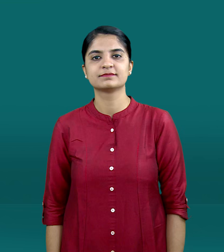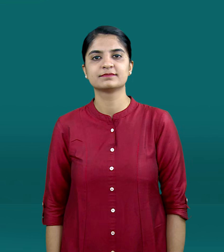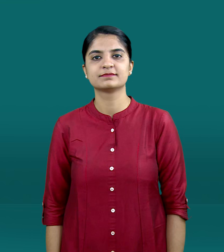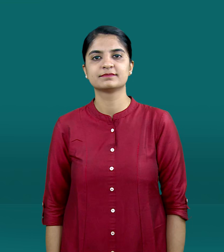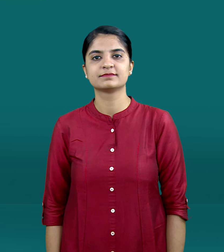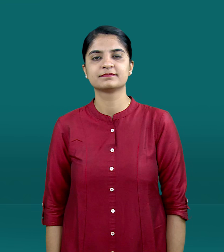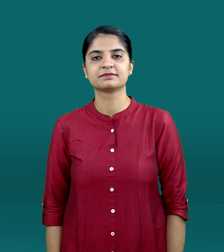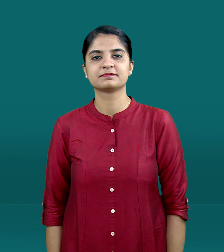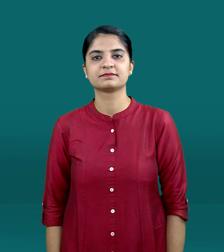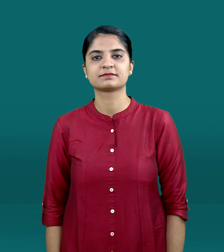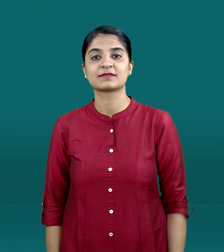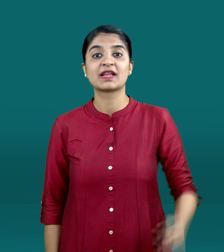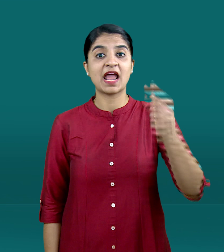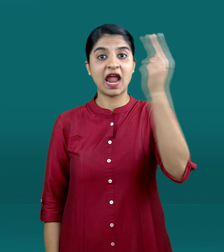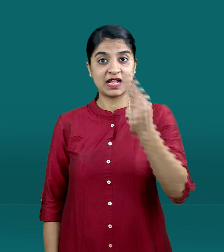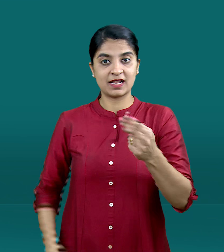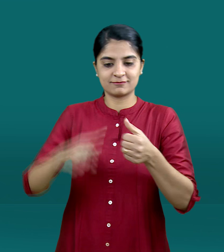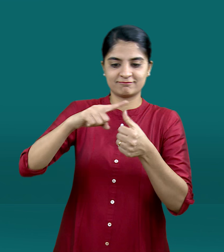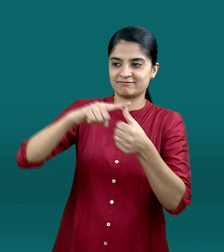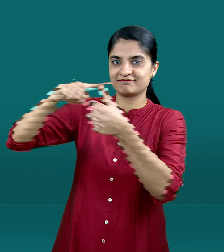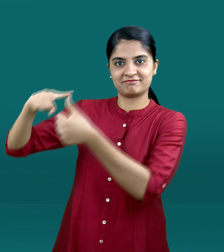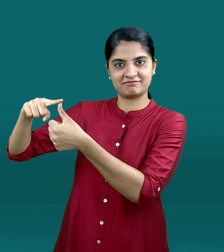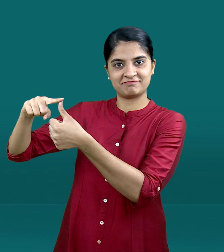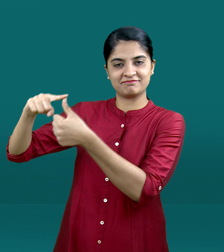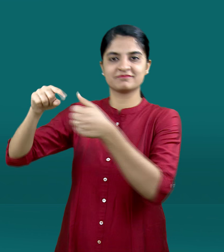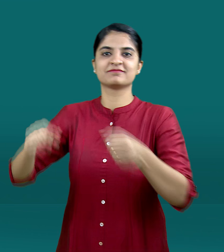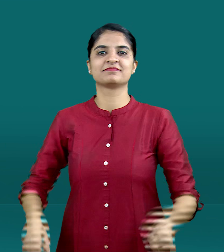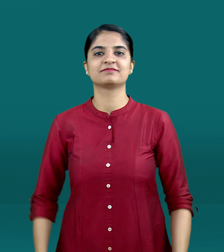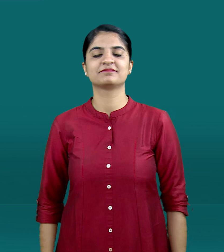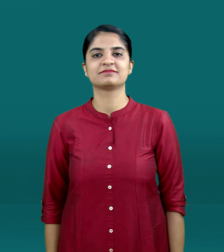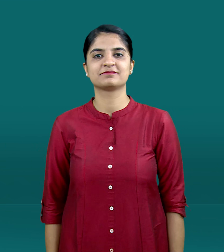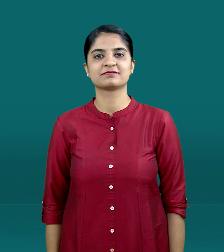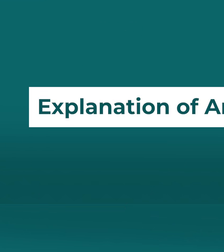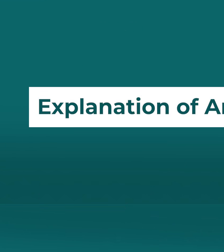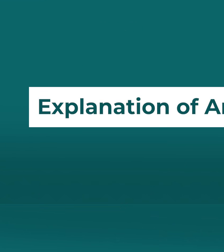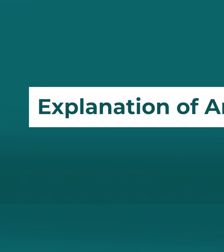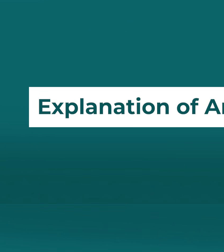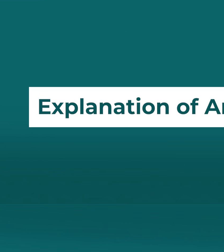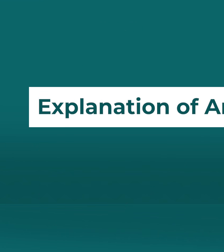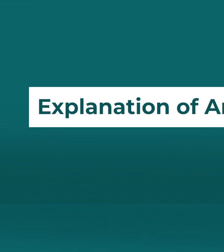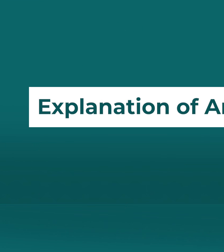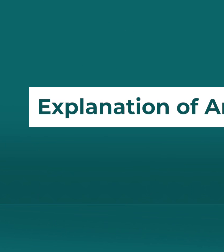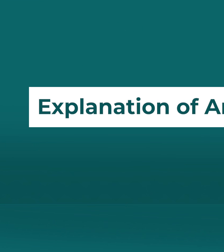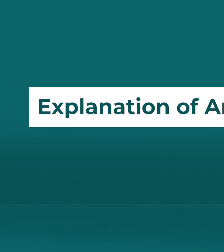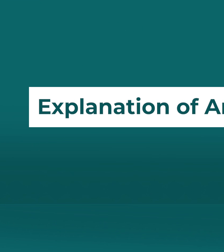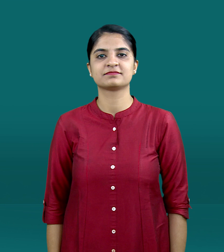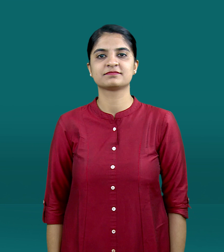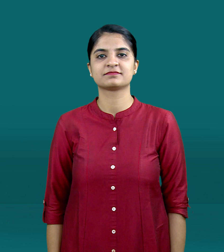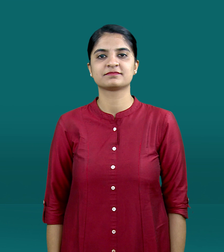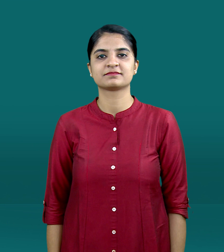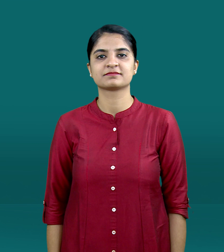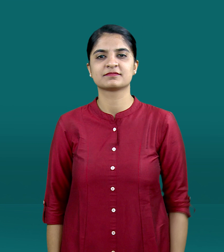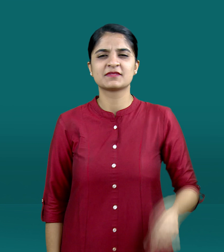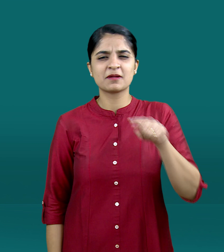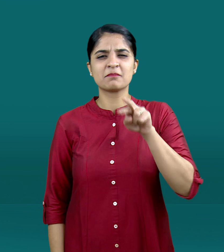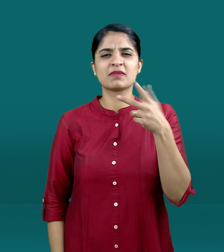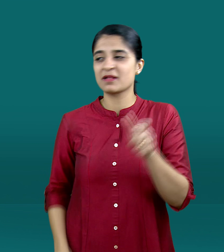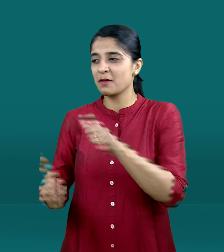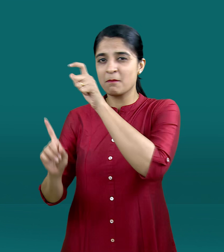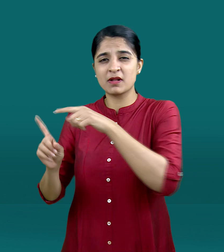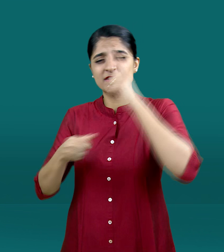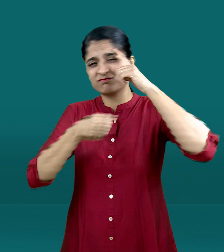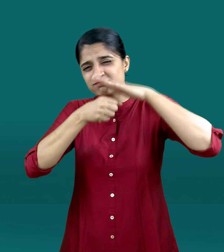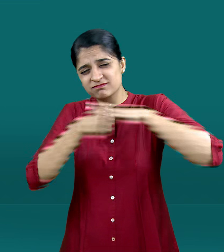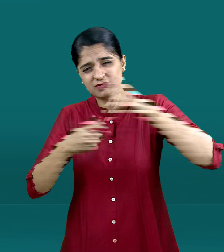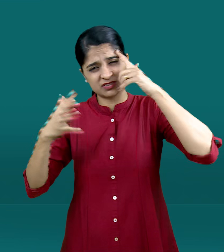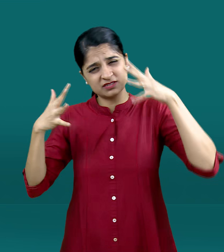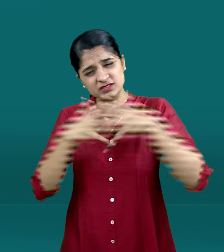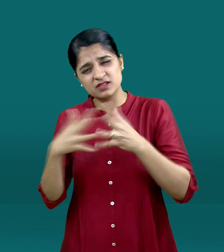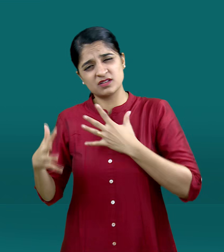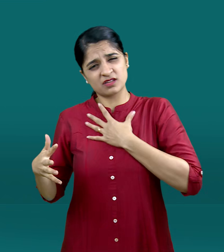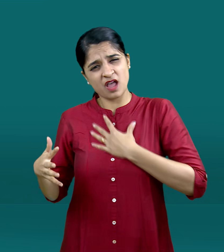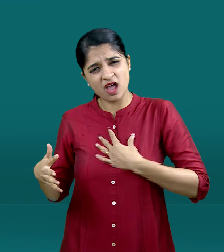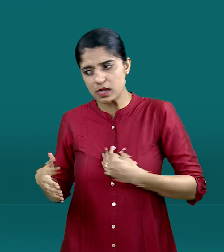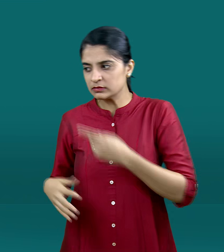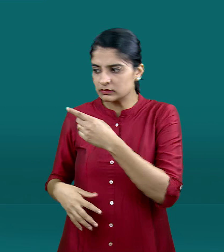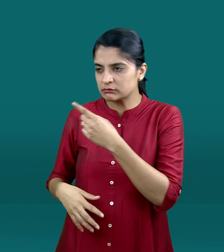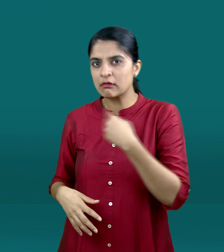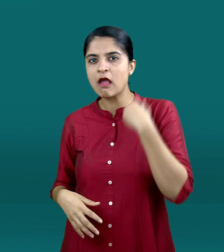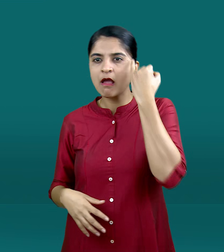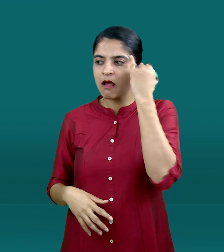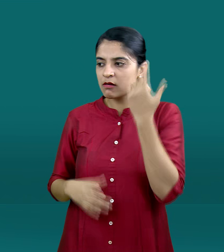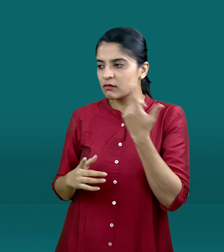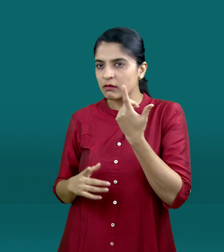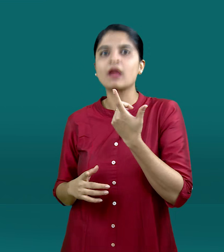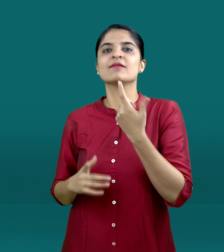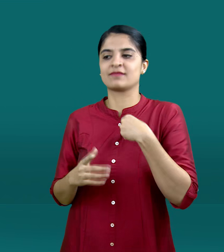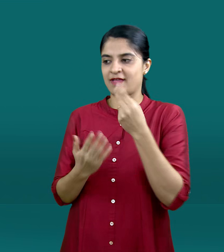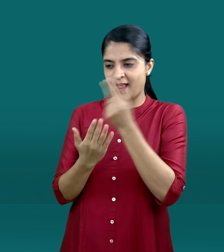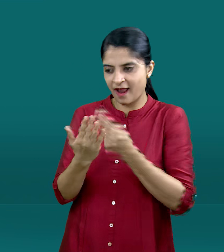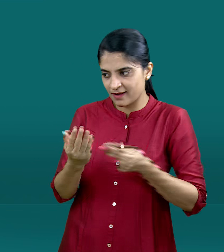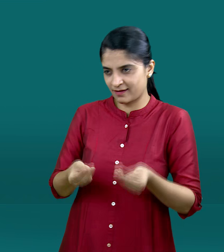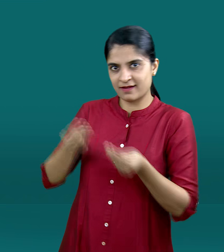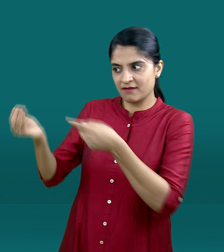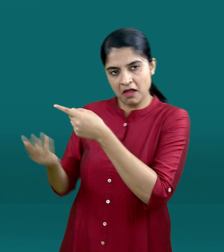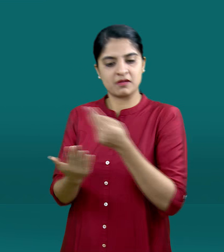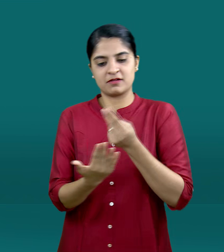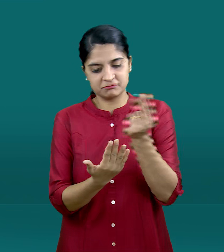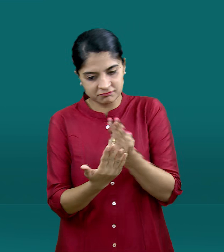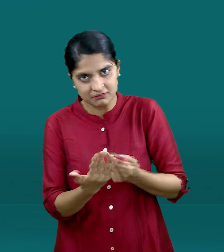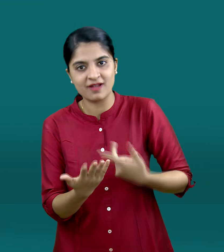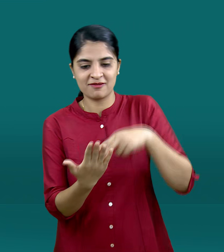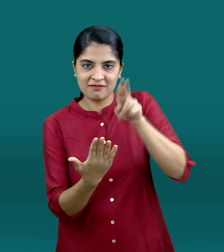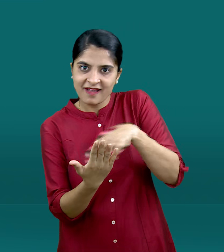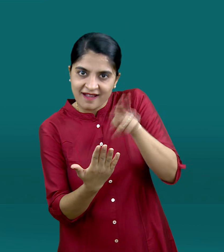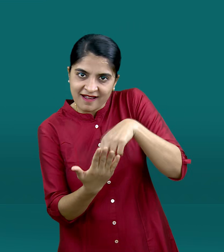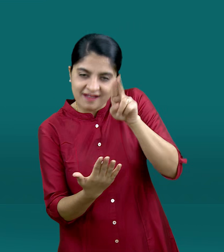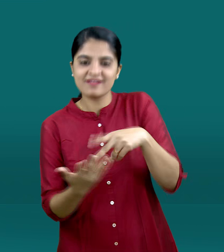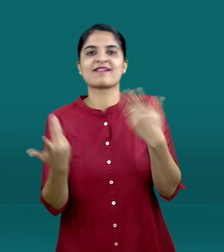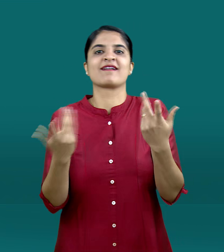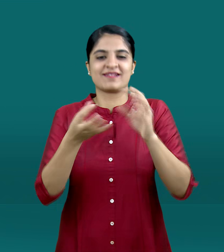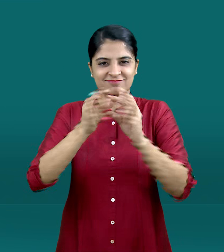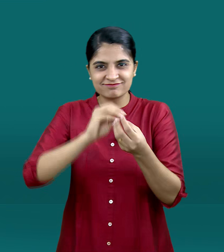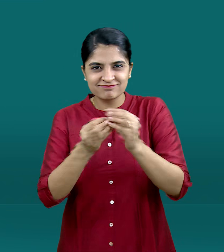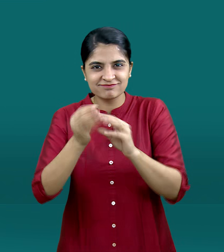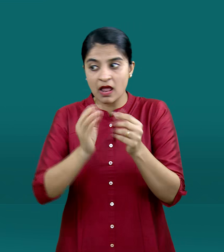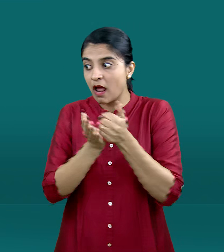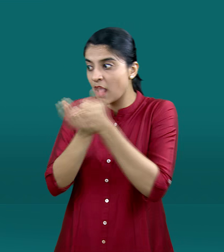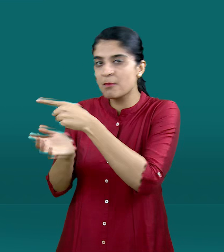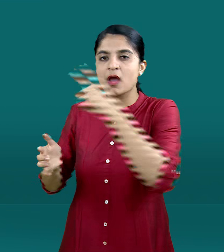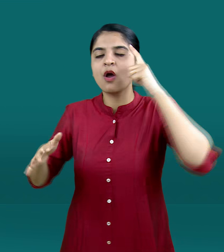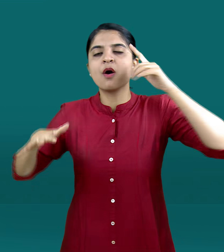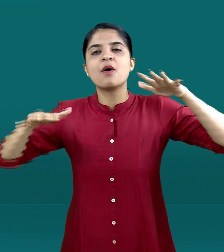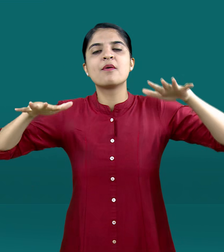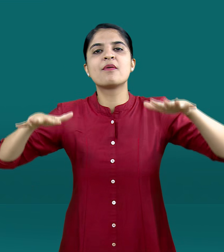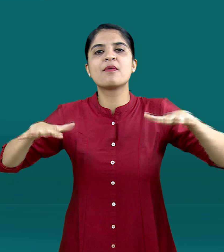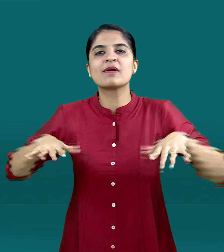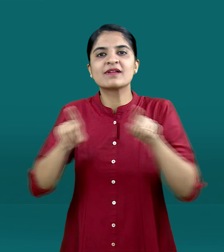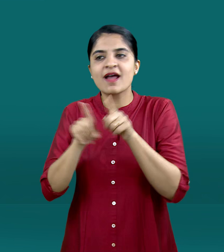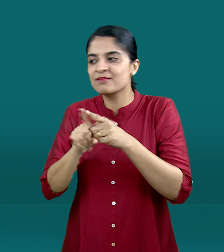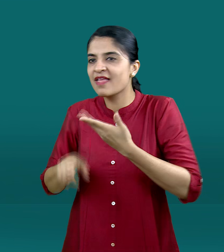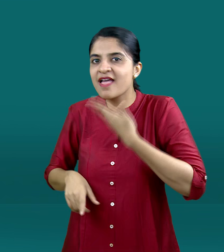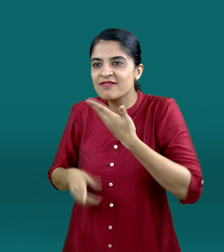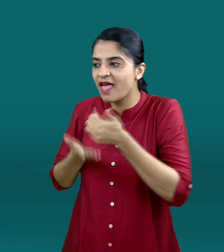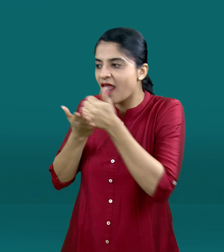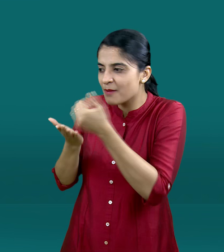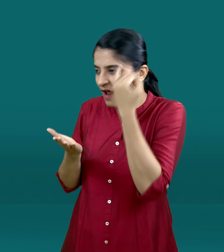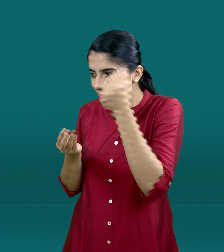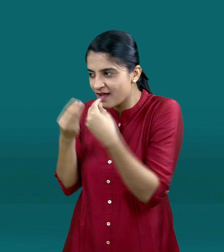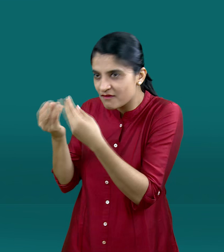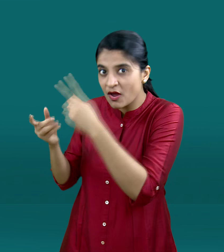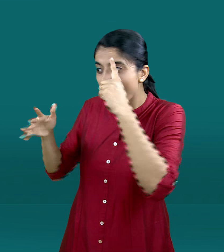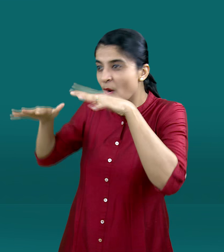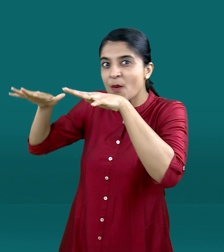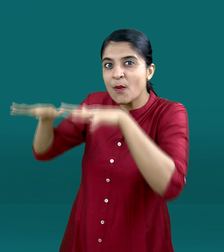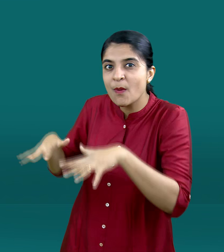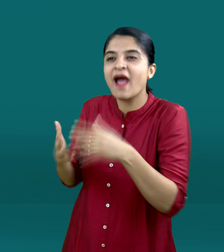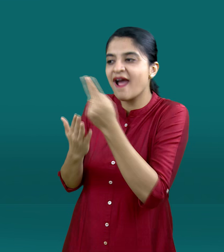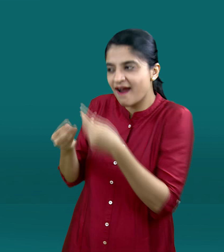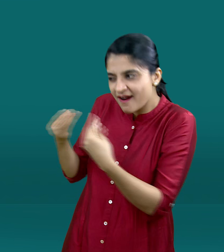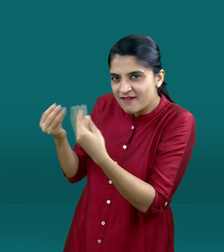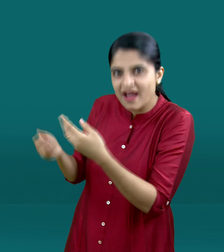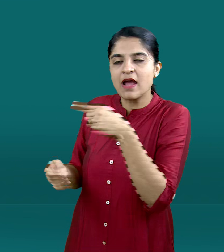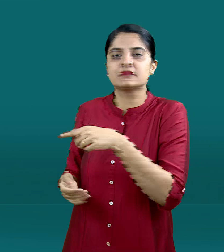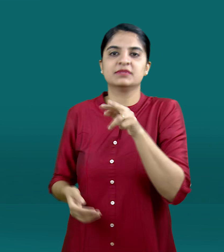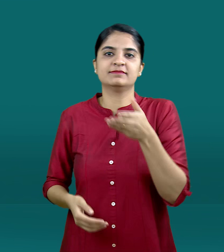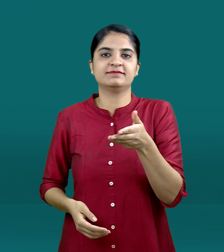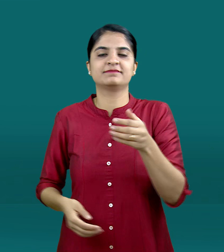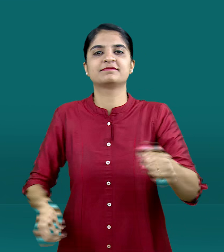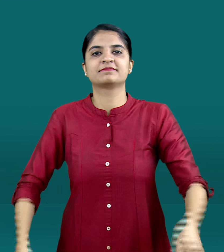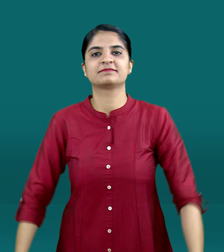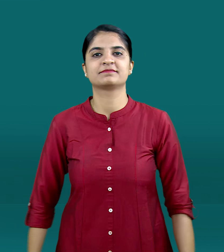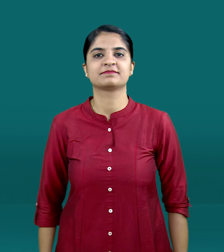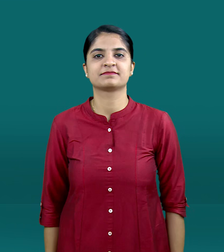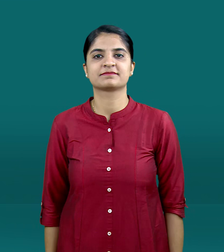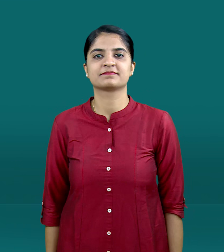Arts based therapy